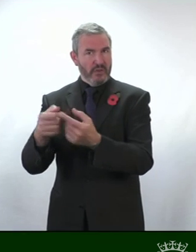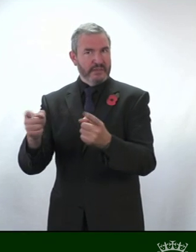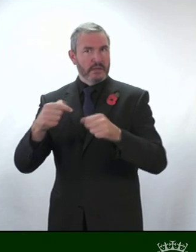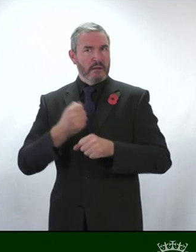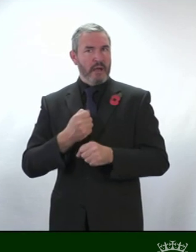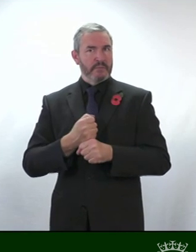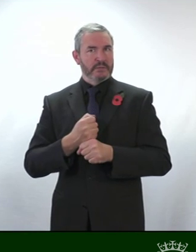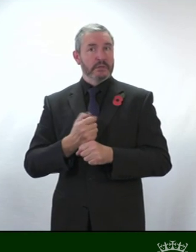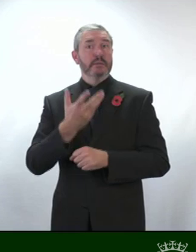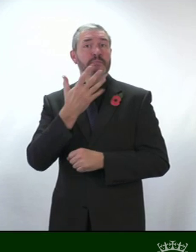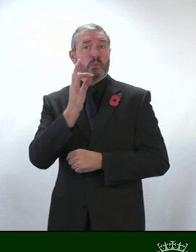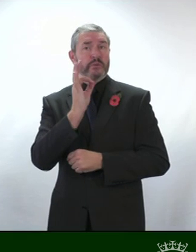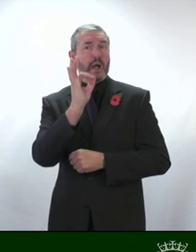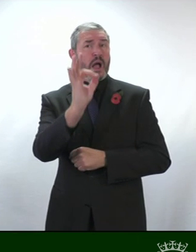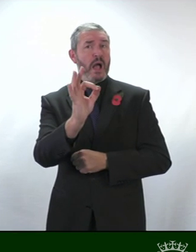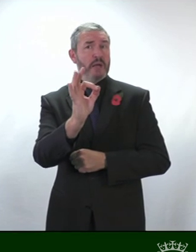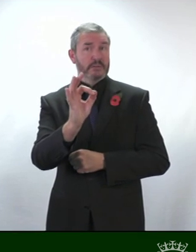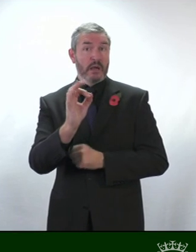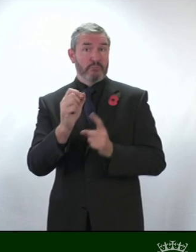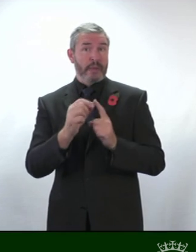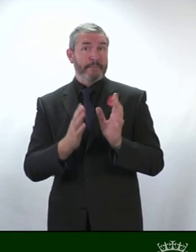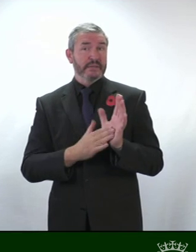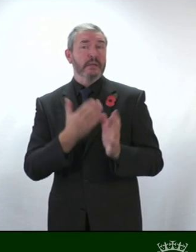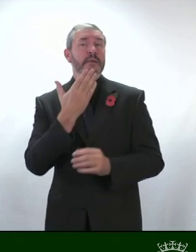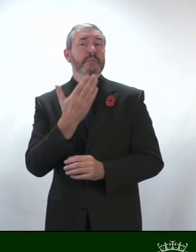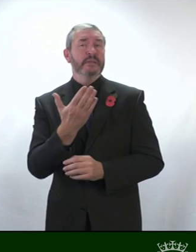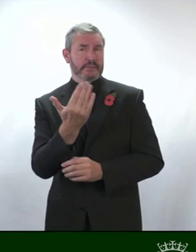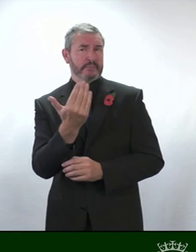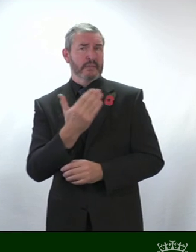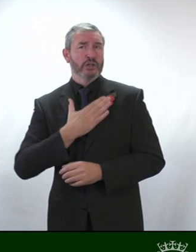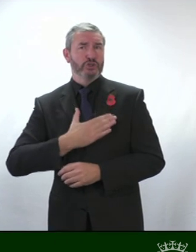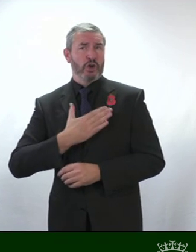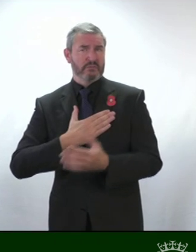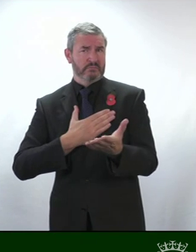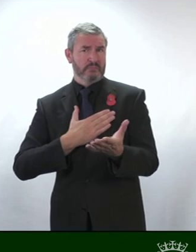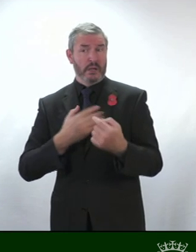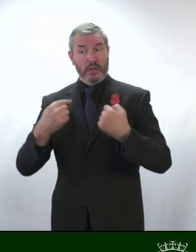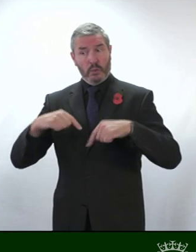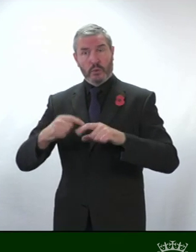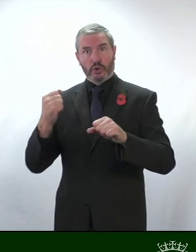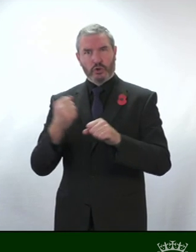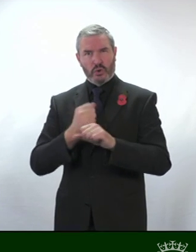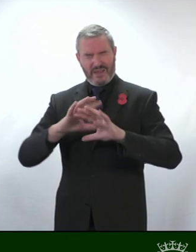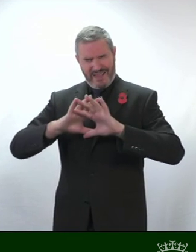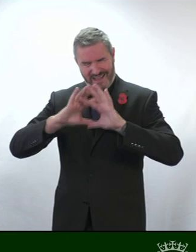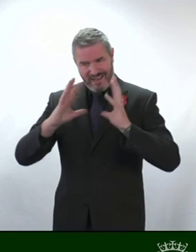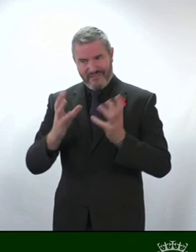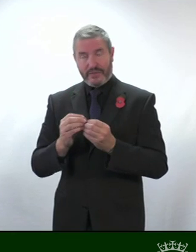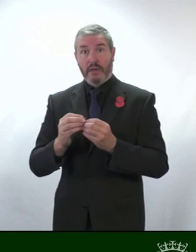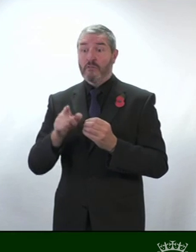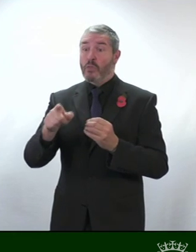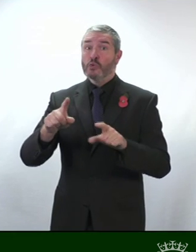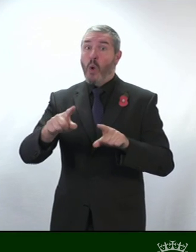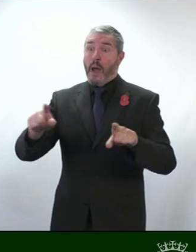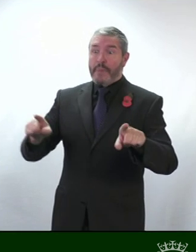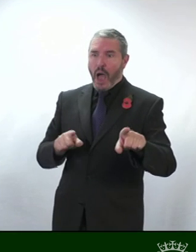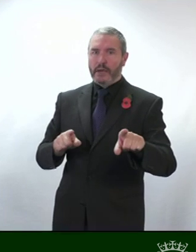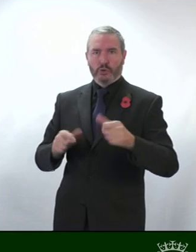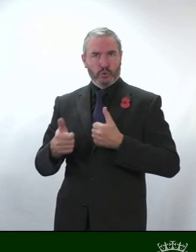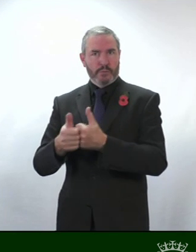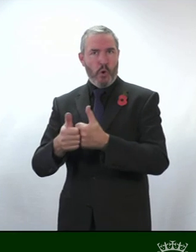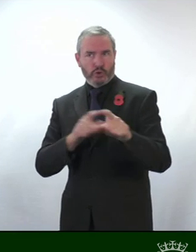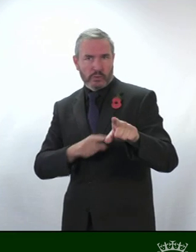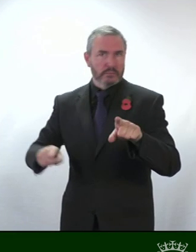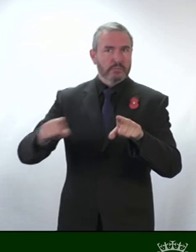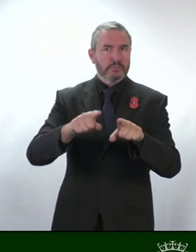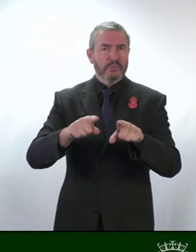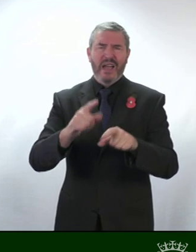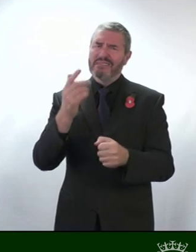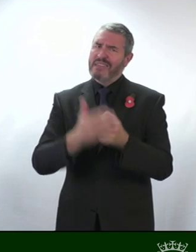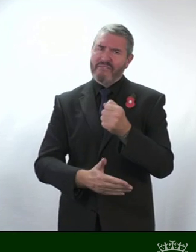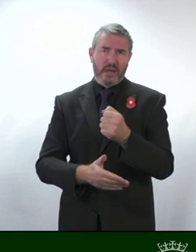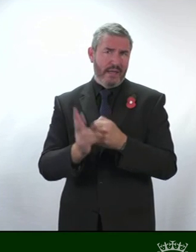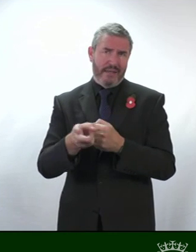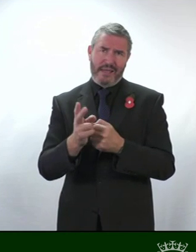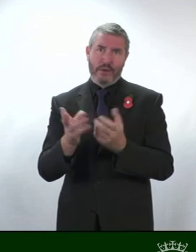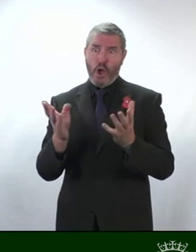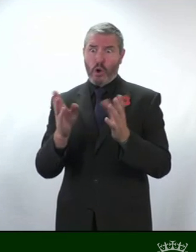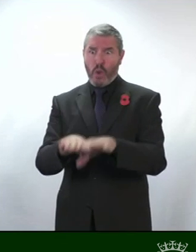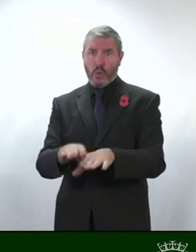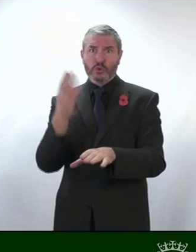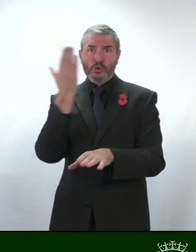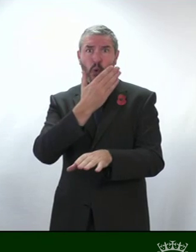Will my right hon. Friend the Prime Minister give an assurance that, first, we will do whatever it takes to make up for lost ground and, secondly, we will never again contemplate closing our schools?